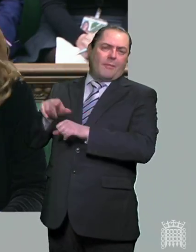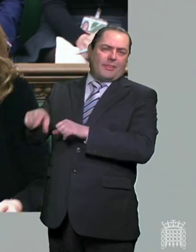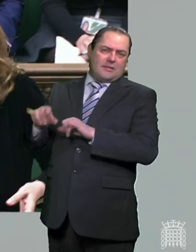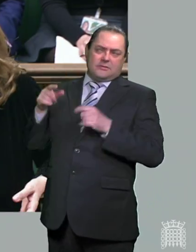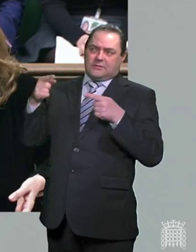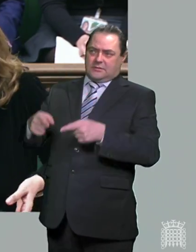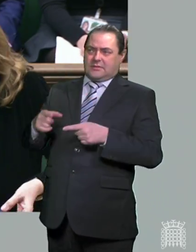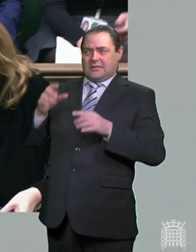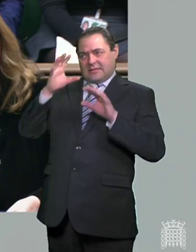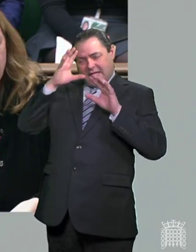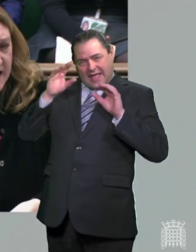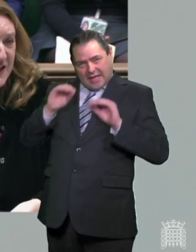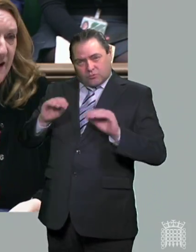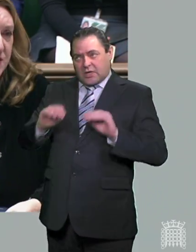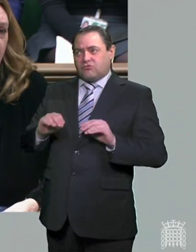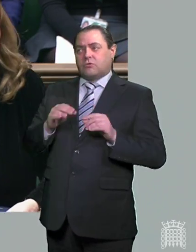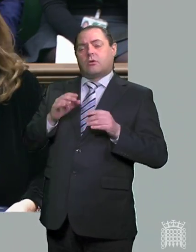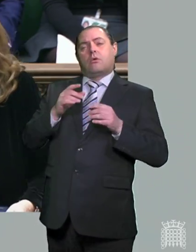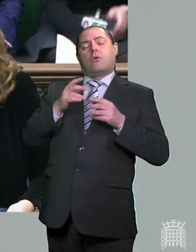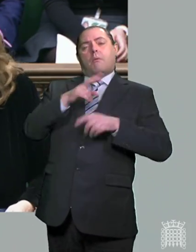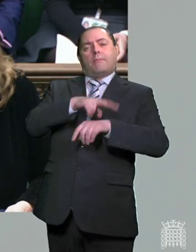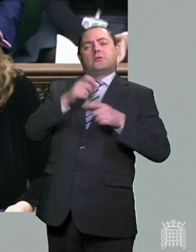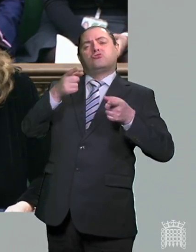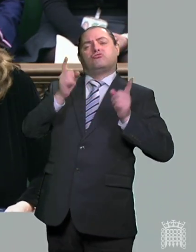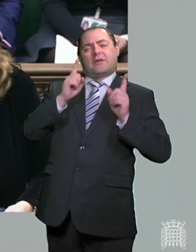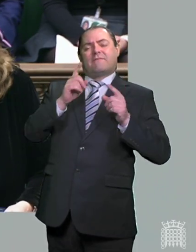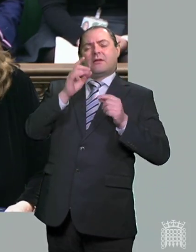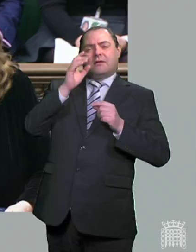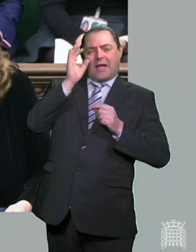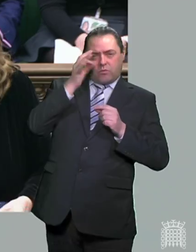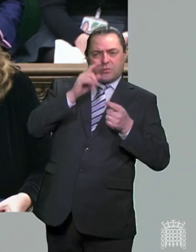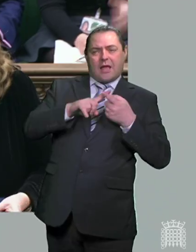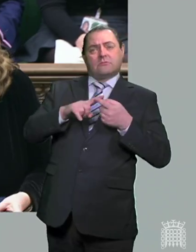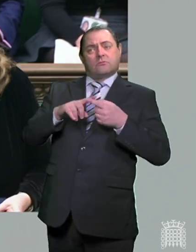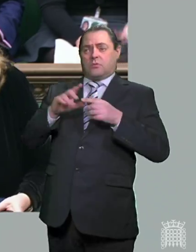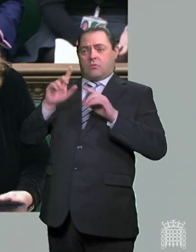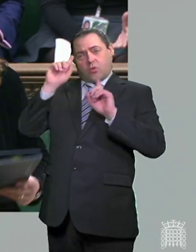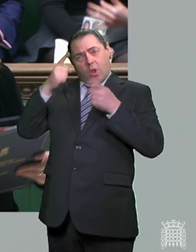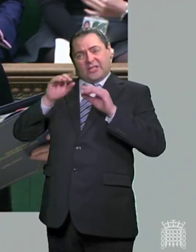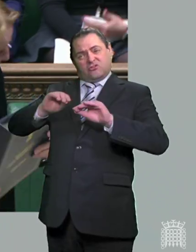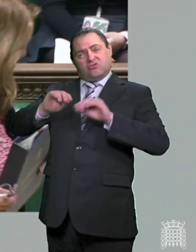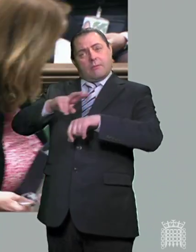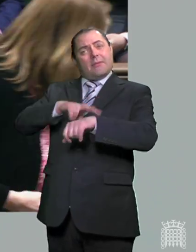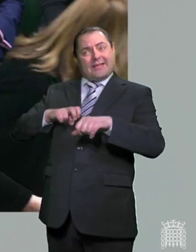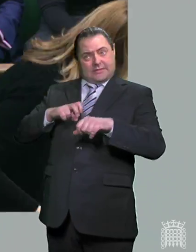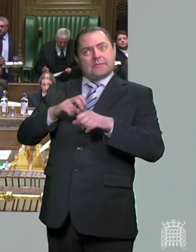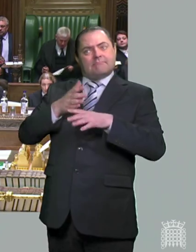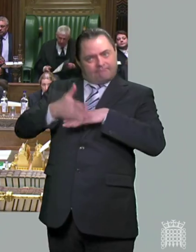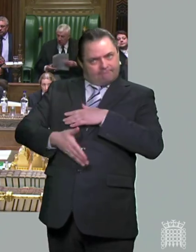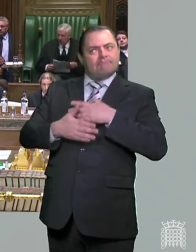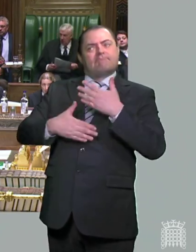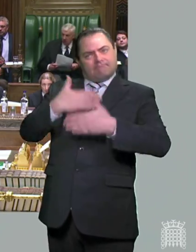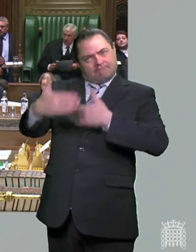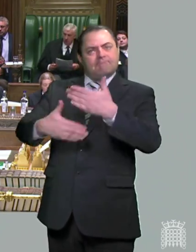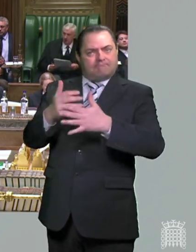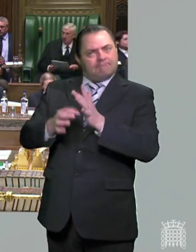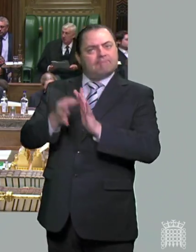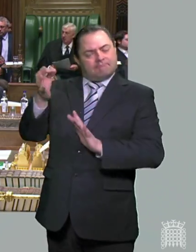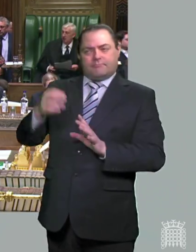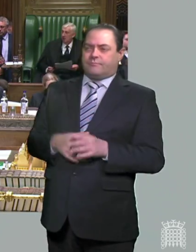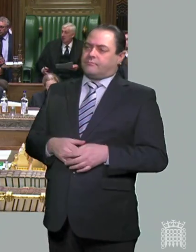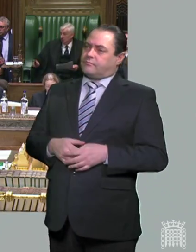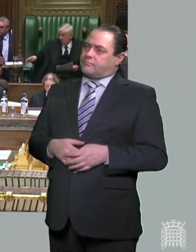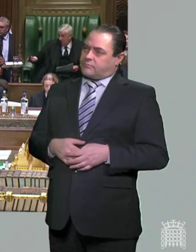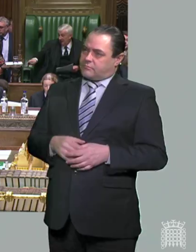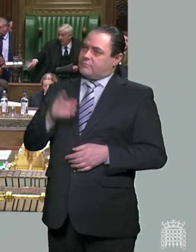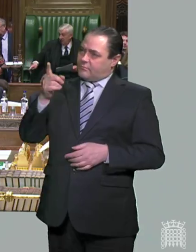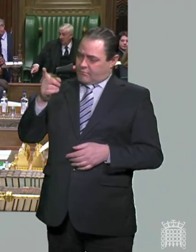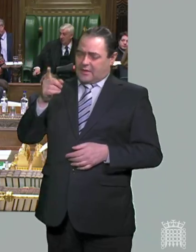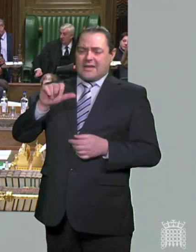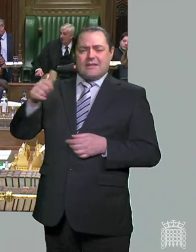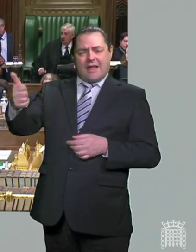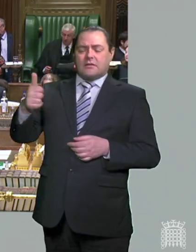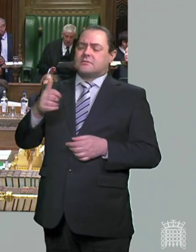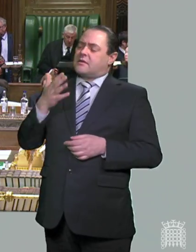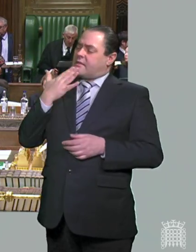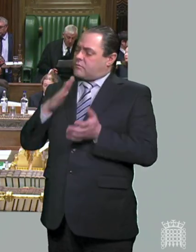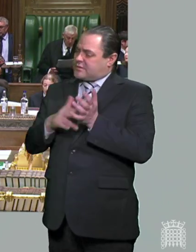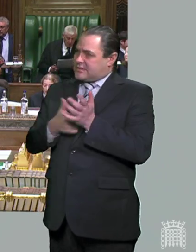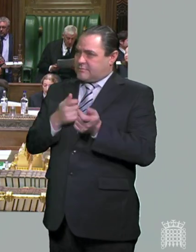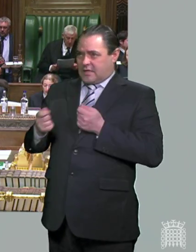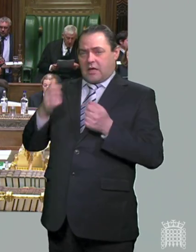It is all about education. The National Police Chiefs’ Council and the College of Policing are working hard on that, and we are making progress.